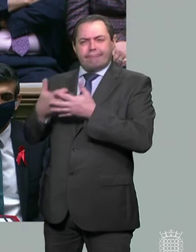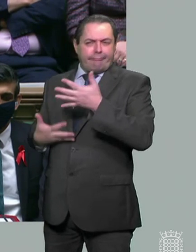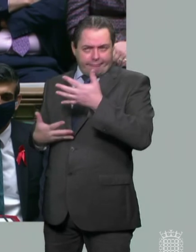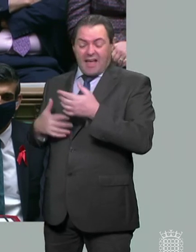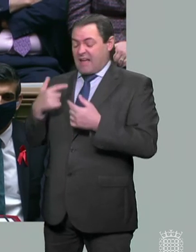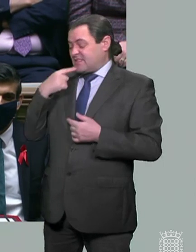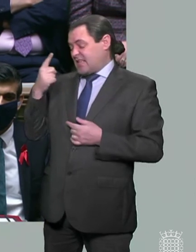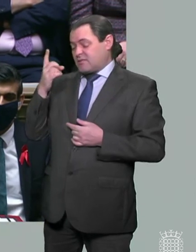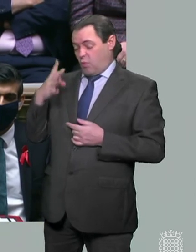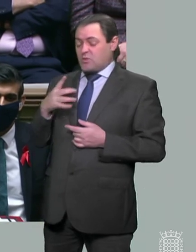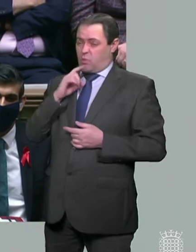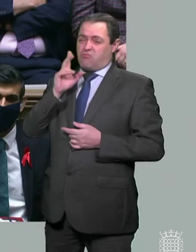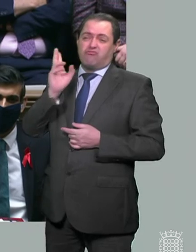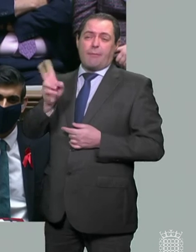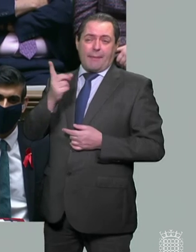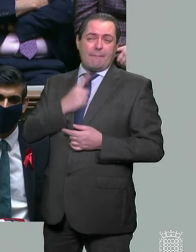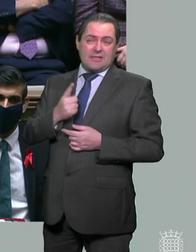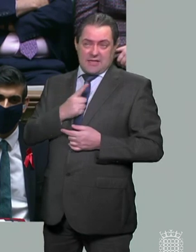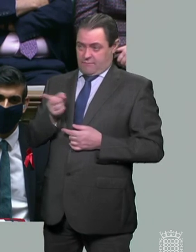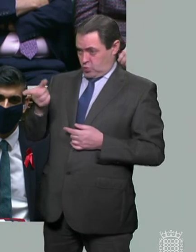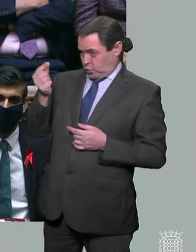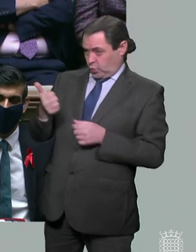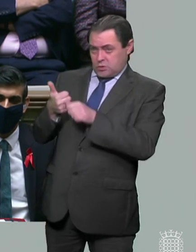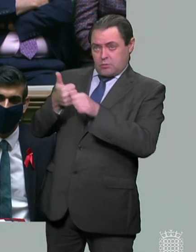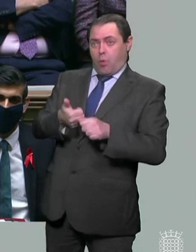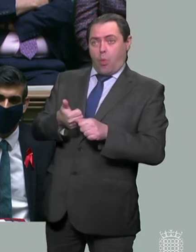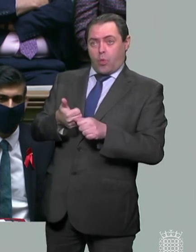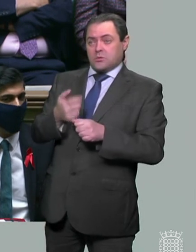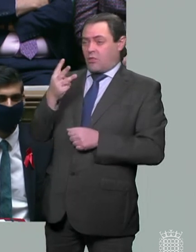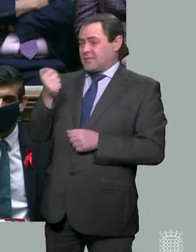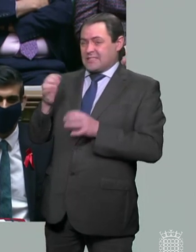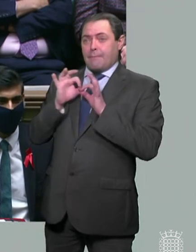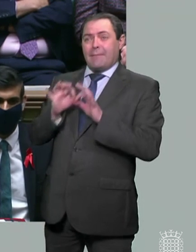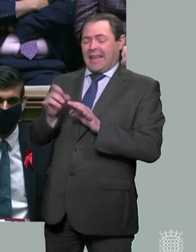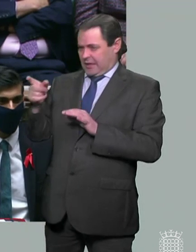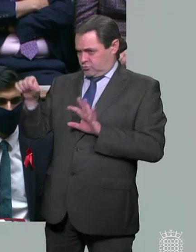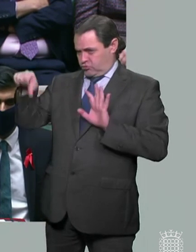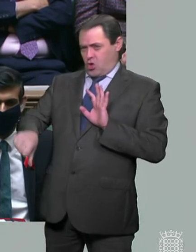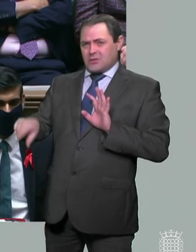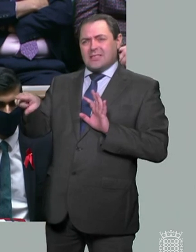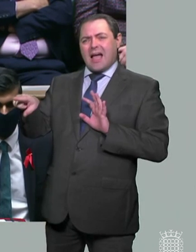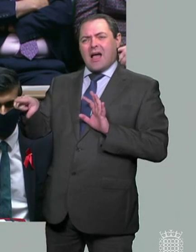I have said it once and I will say it again: the Opposition had the opportunity to vote for that £36 billion but they turned it down.